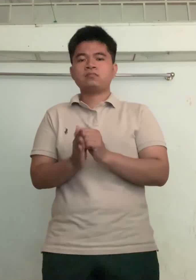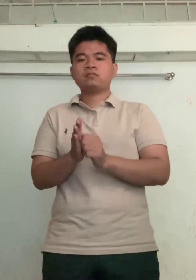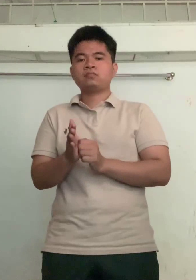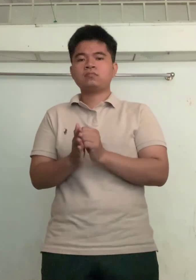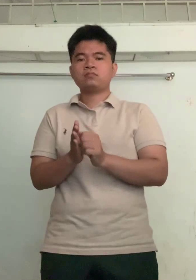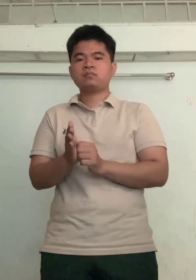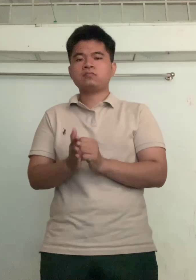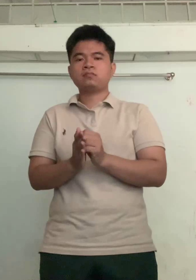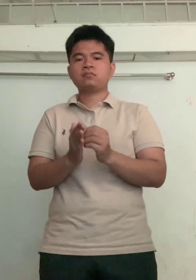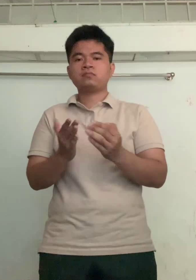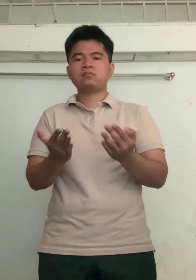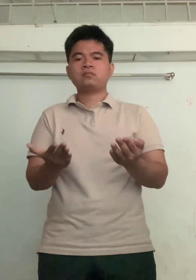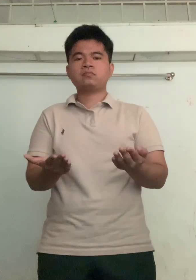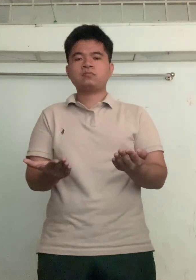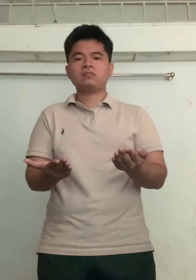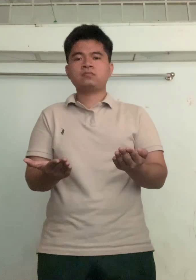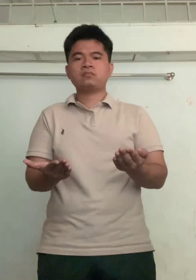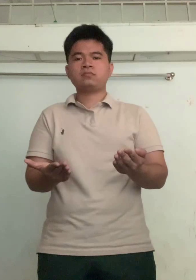thang nay